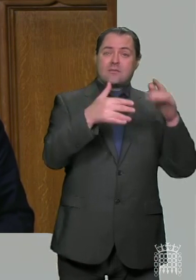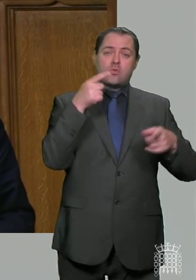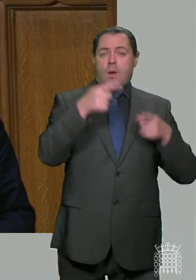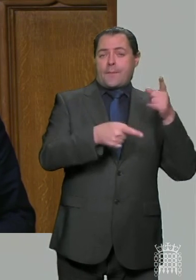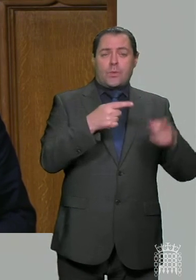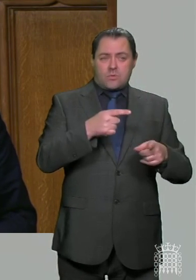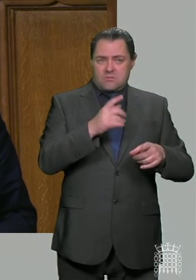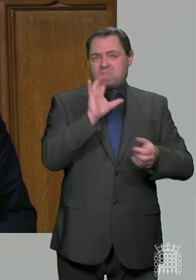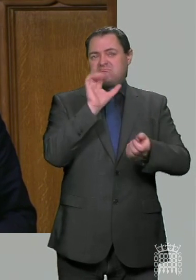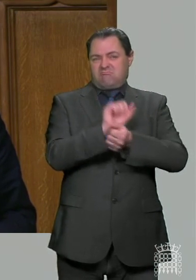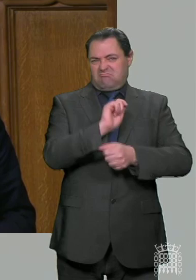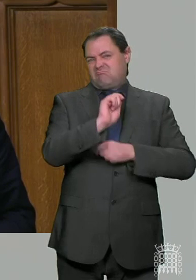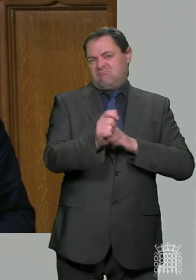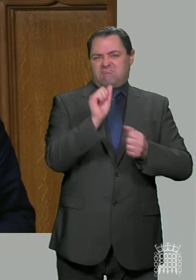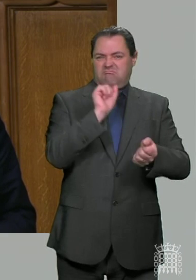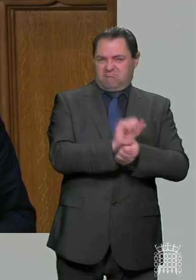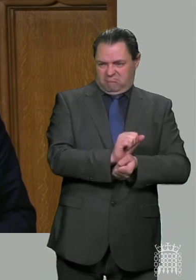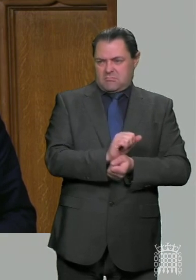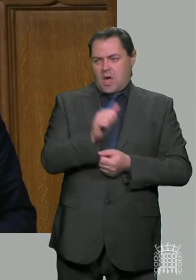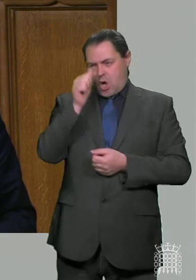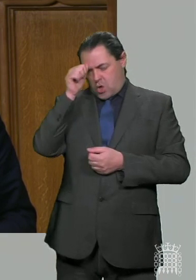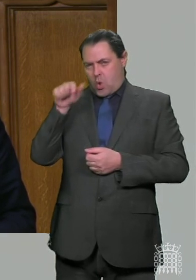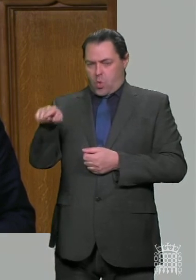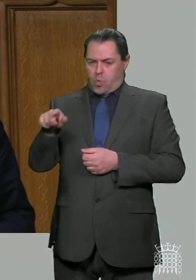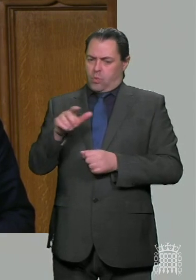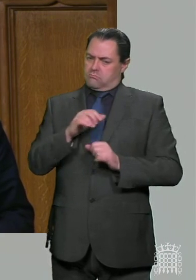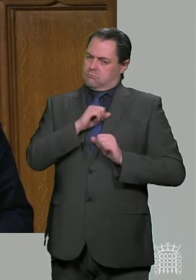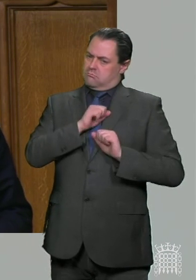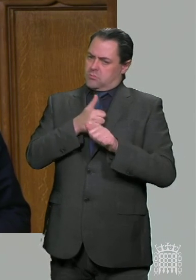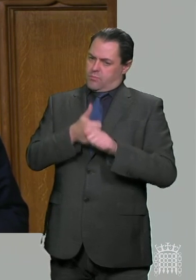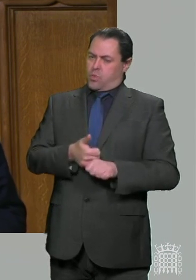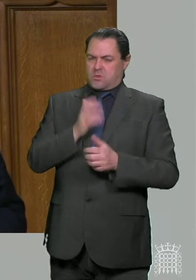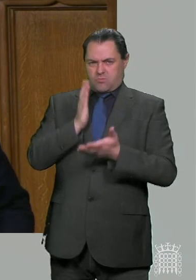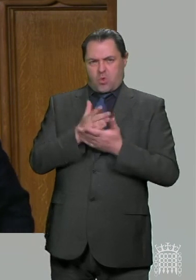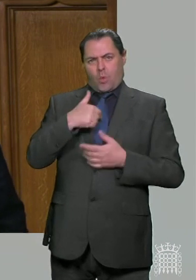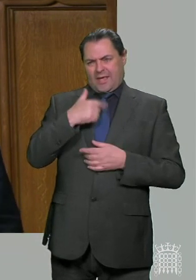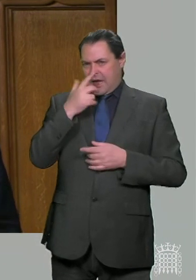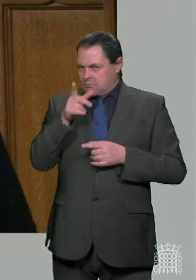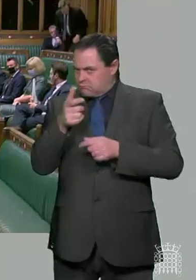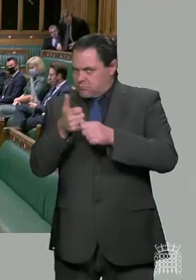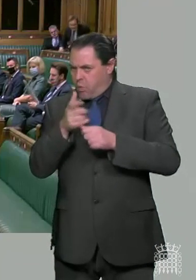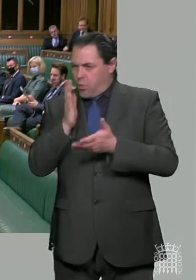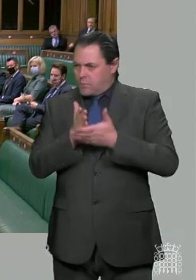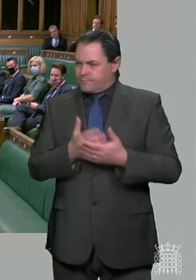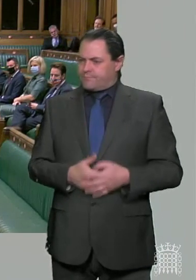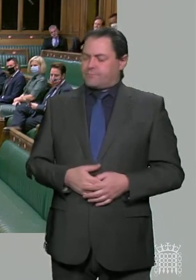I know he has put his heart into this space, and I am sure we can all look forward to his support.